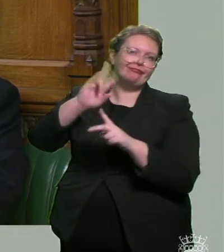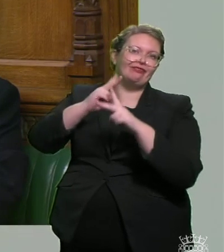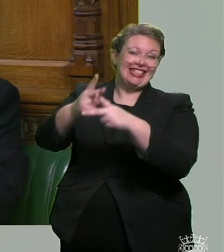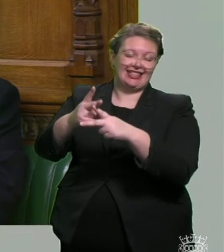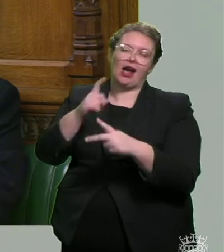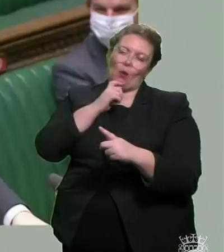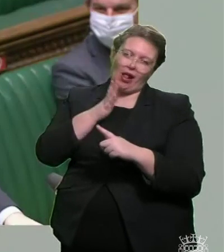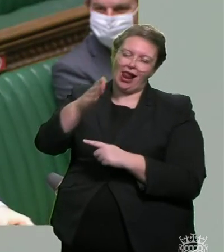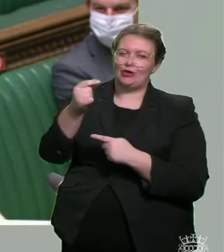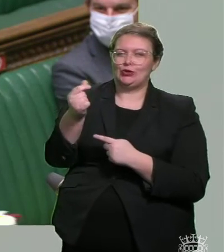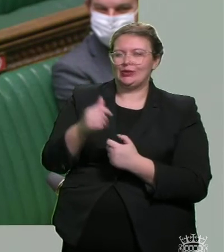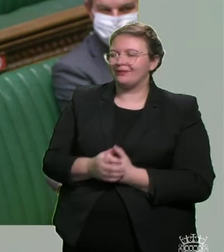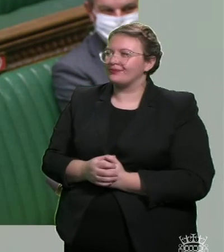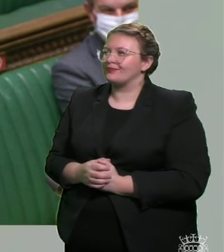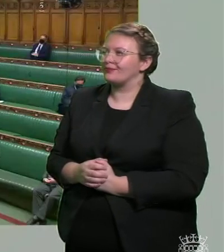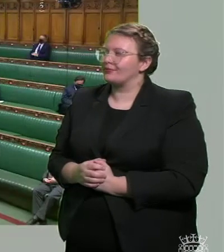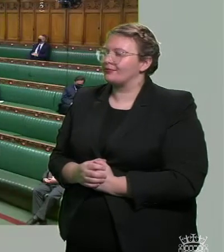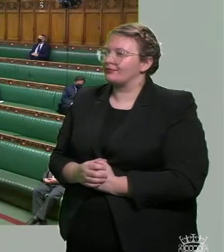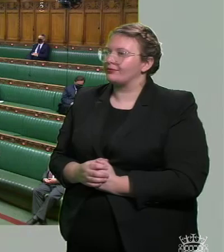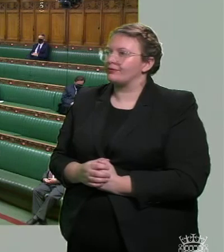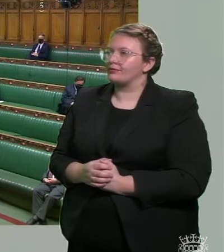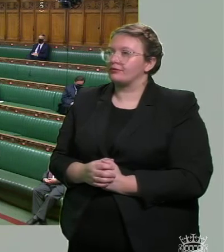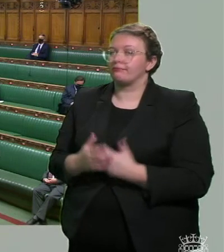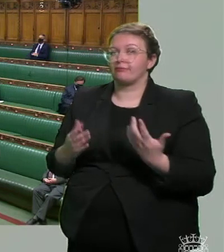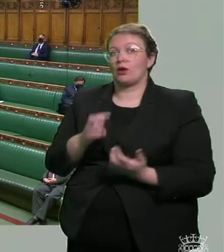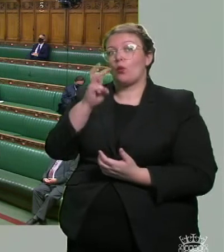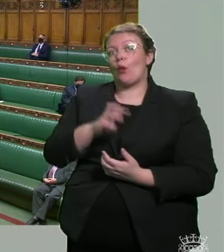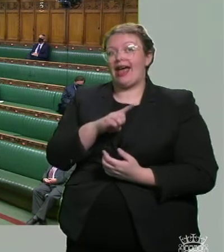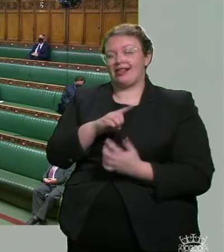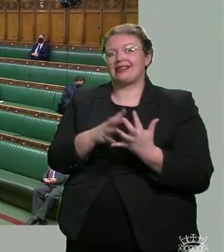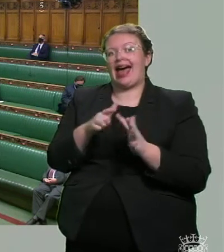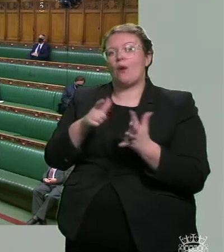I hope it will be as soon as possible.